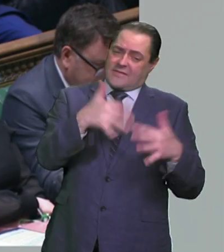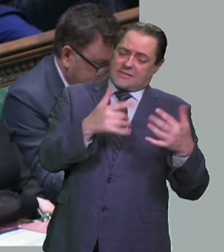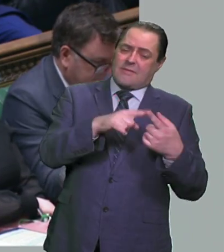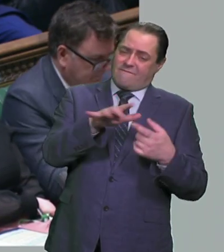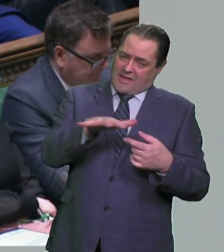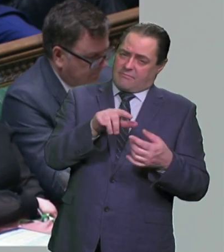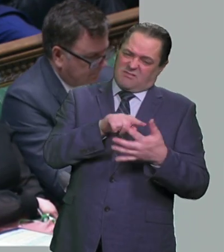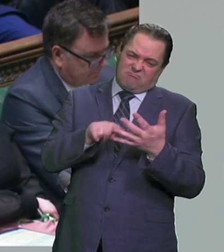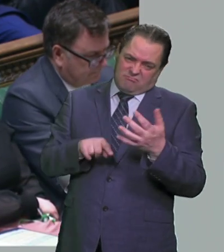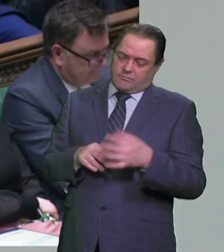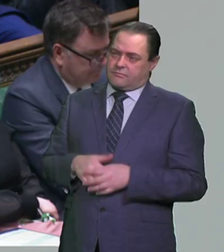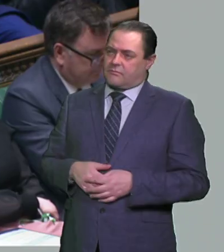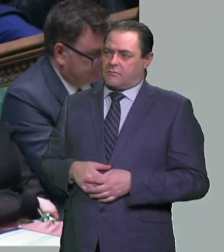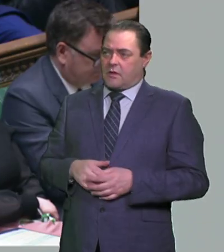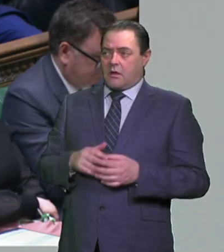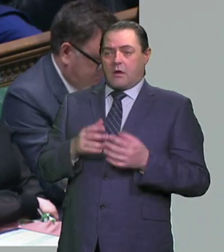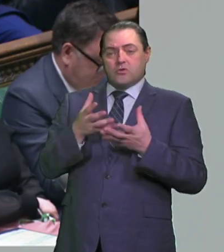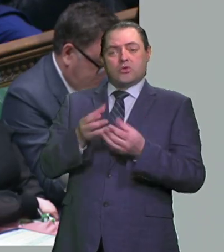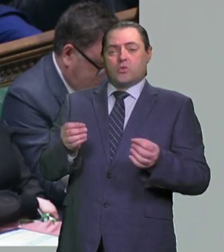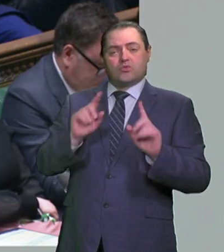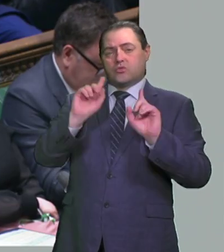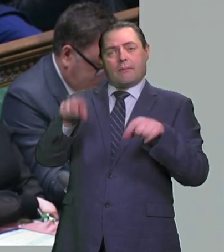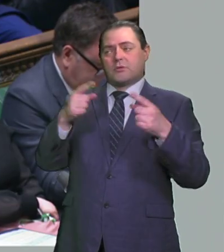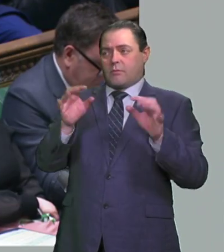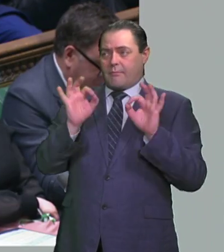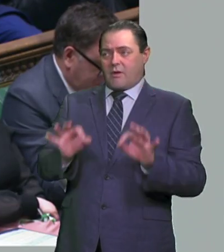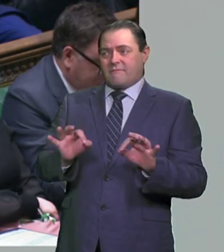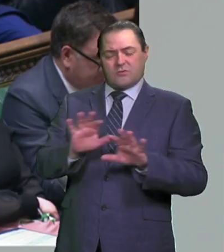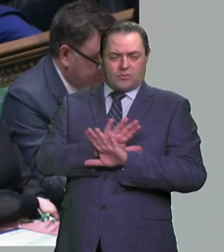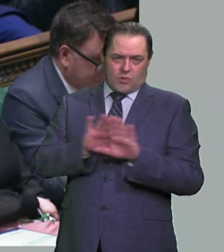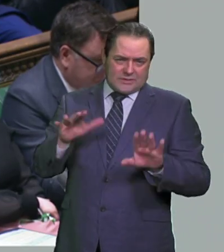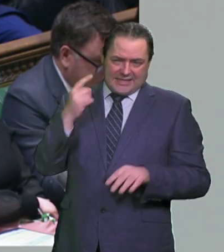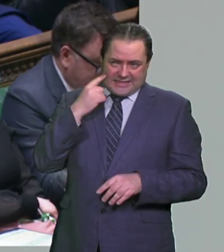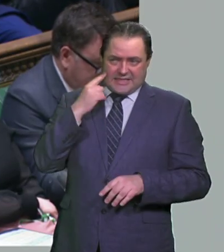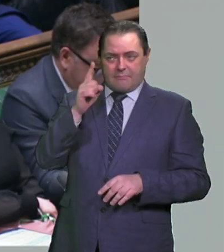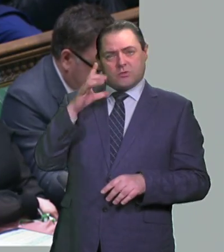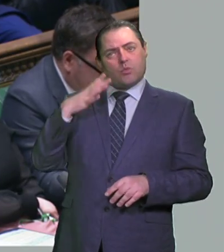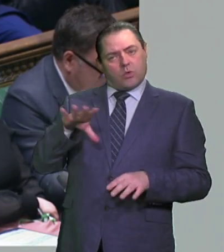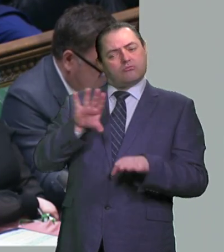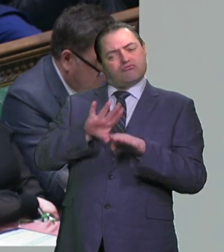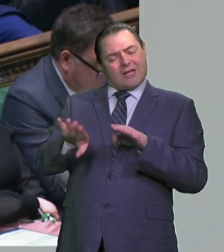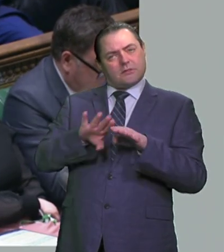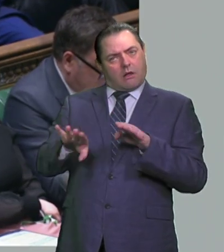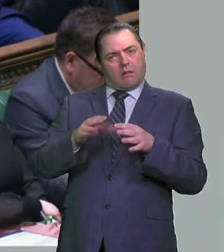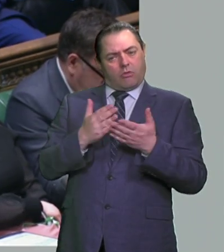I know that no solution we will ever find will be perfect or easy, but we are working tirelessly to find a practical way forward via the legacy Bill.